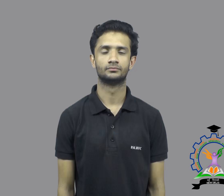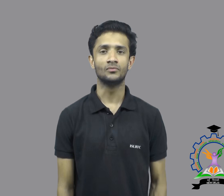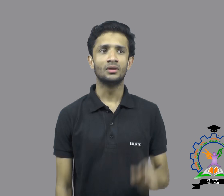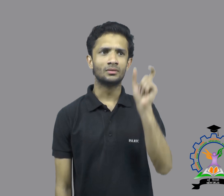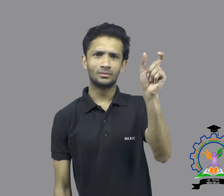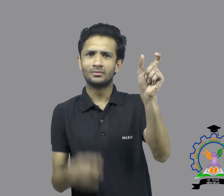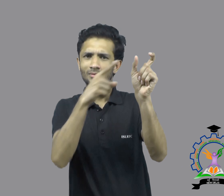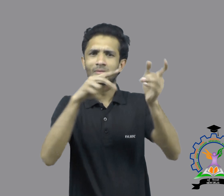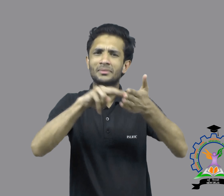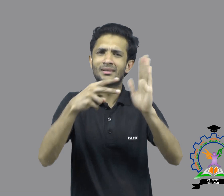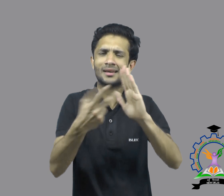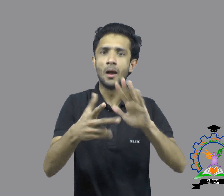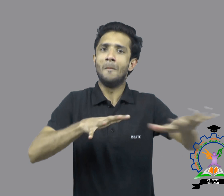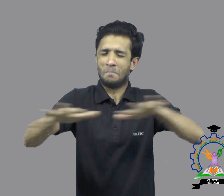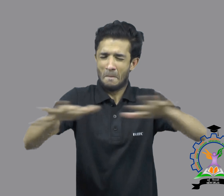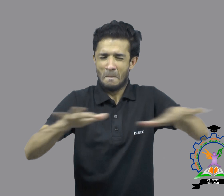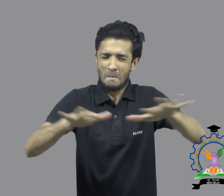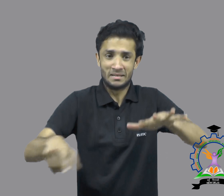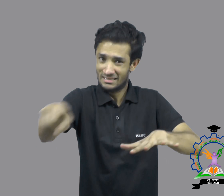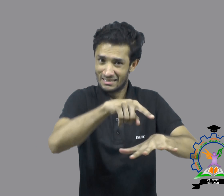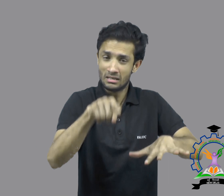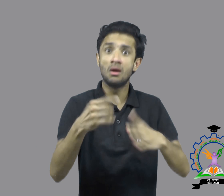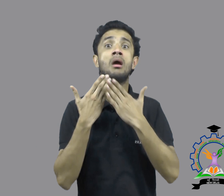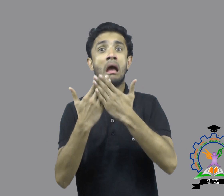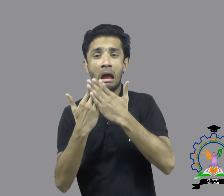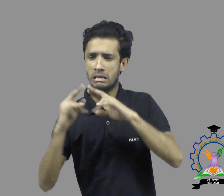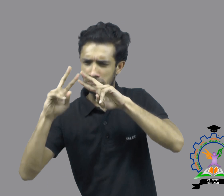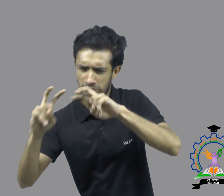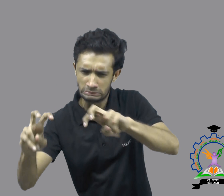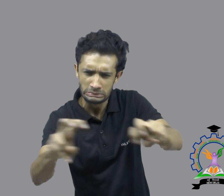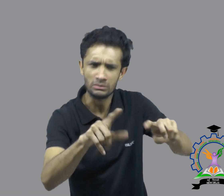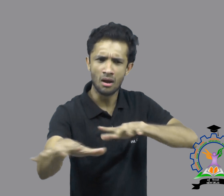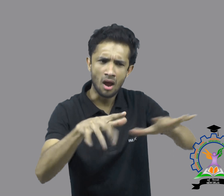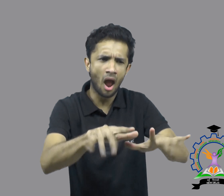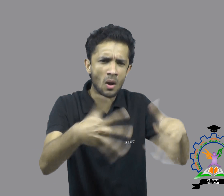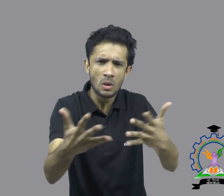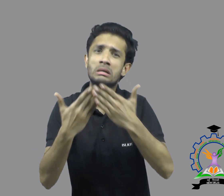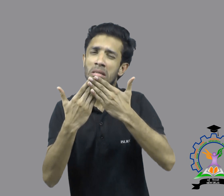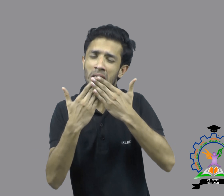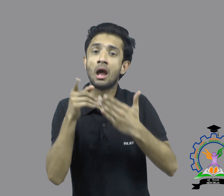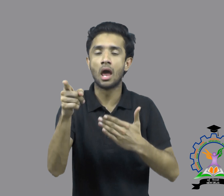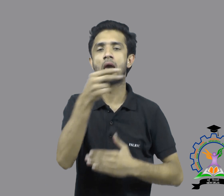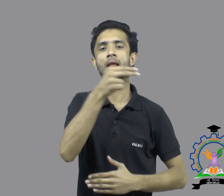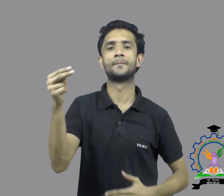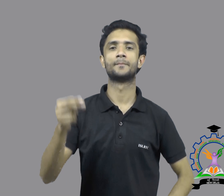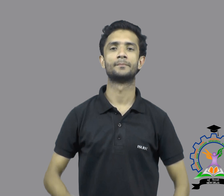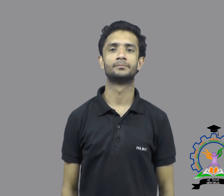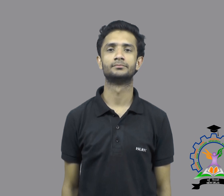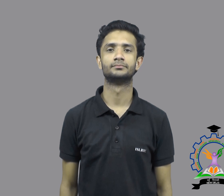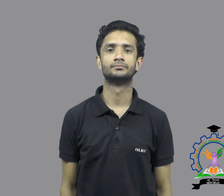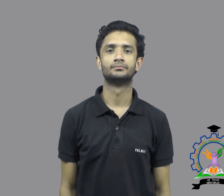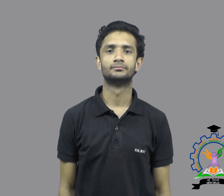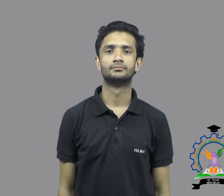Seismology